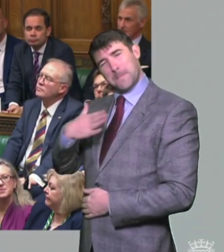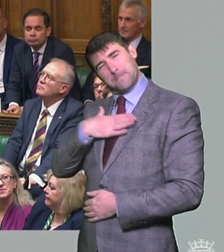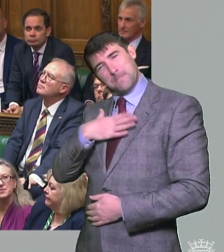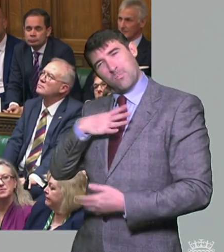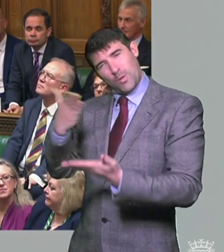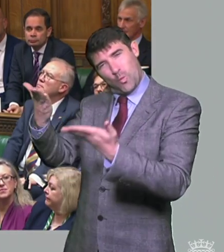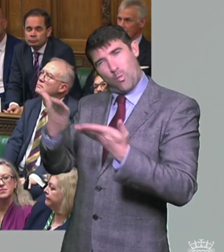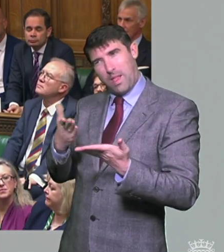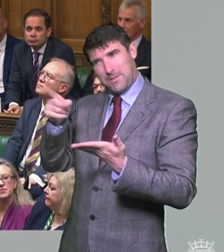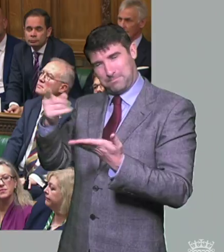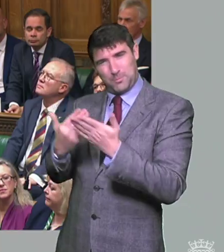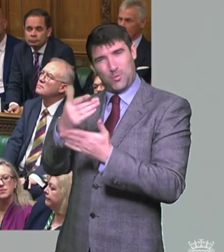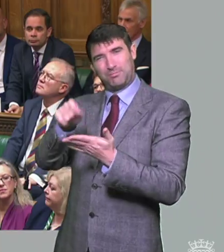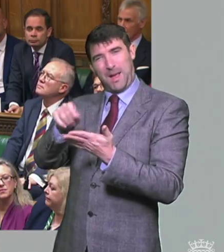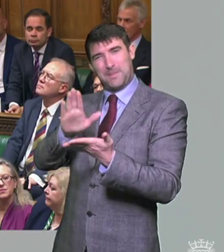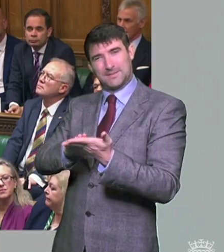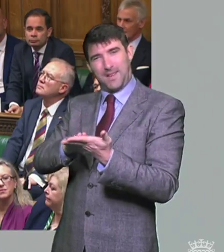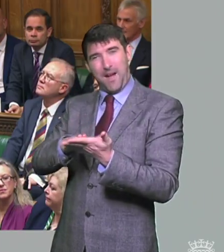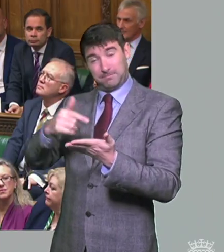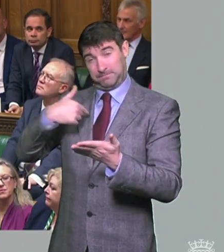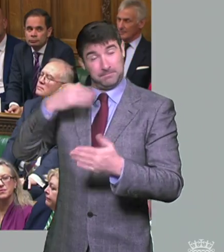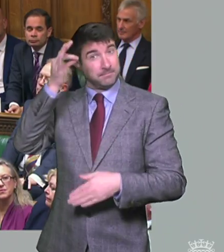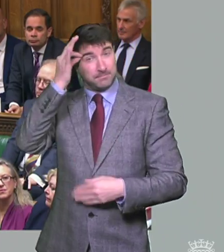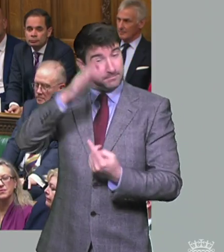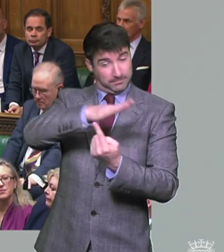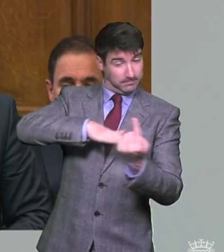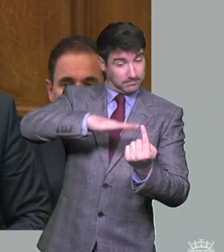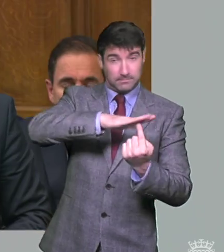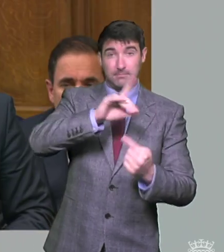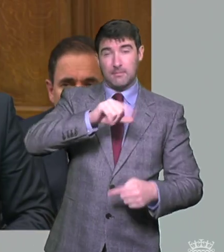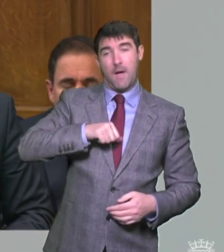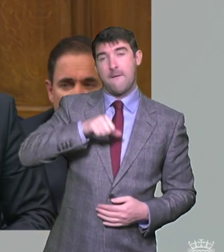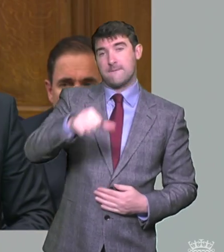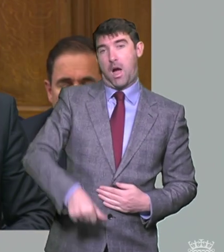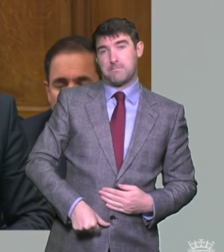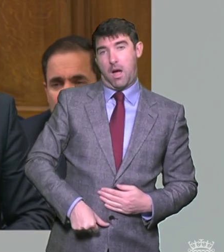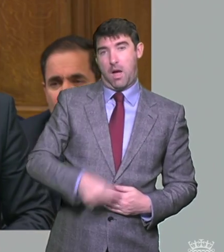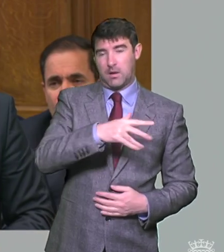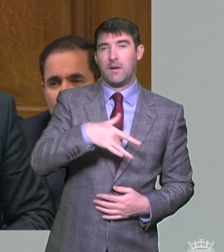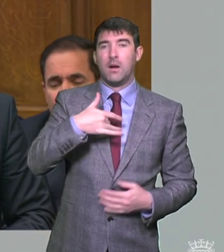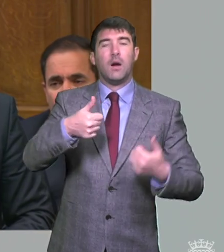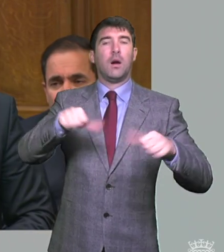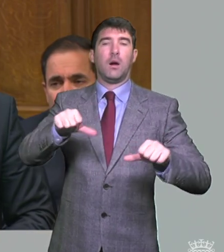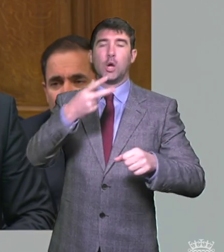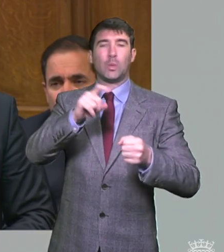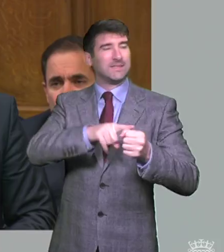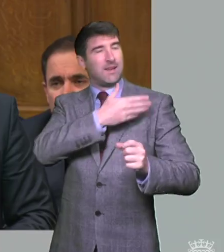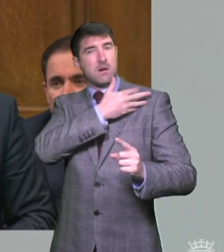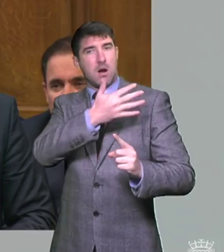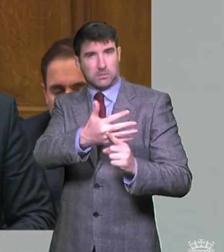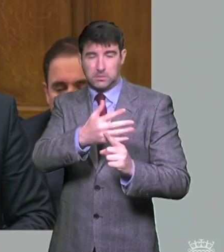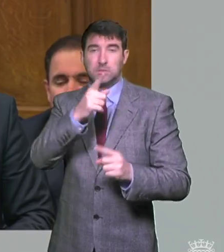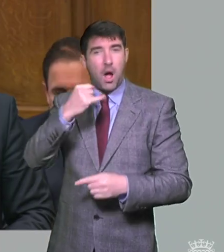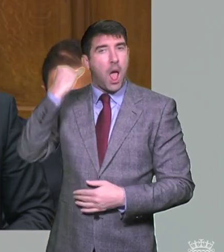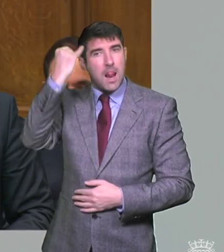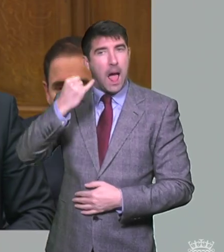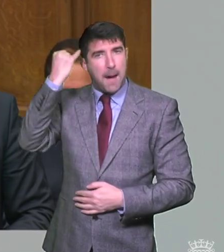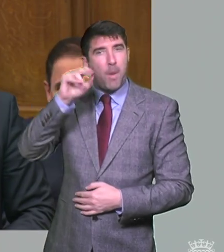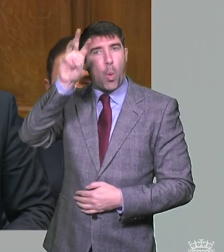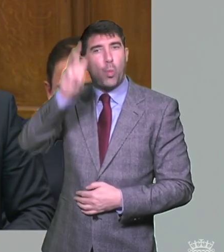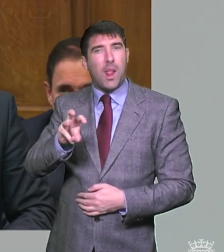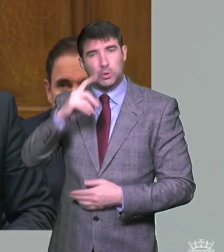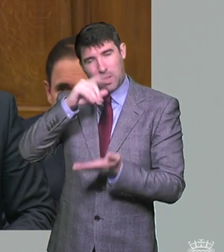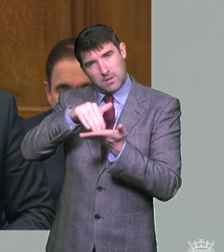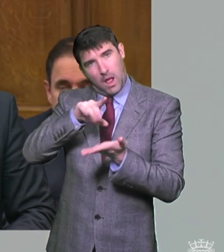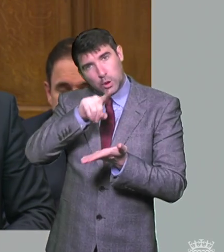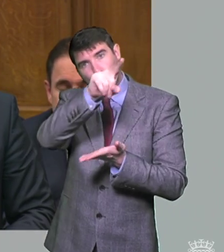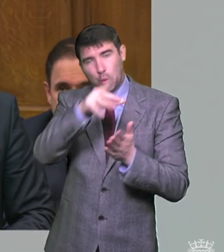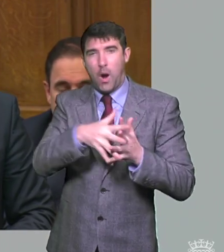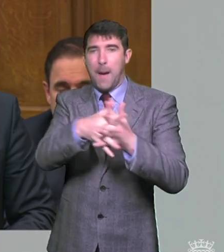Farmers in my constituency are delighted that after 20 years they are once more able to sell Welsh lamb to the US market.